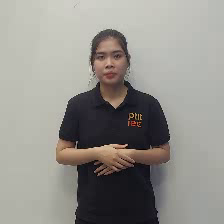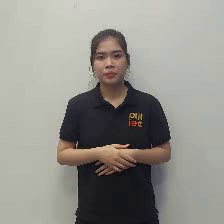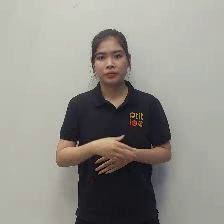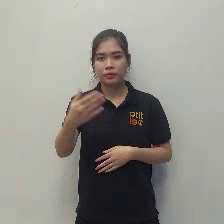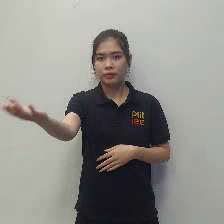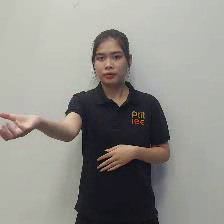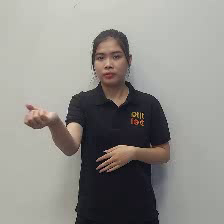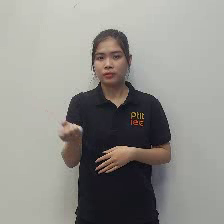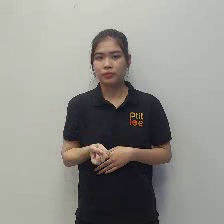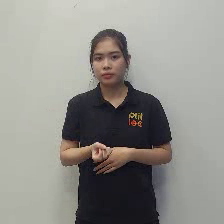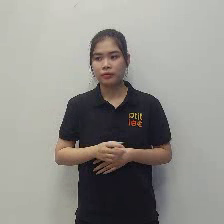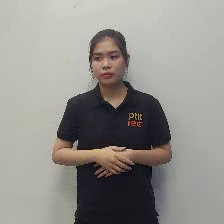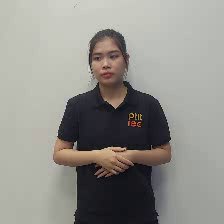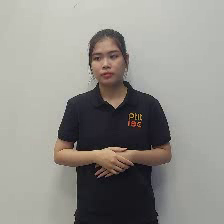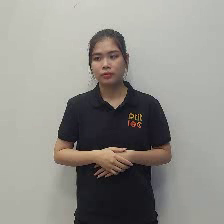Sử dụng